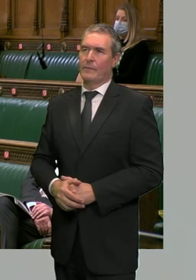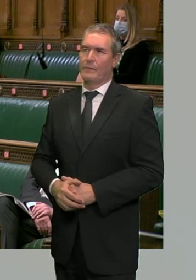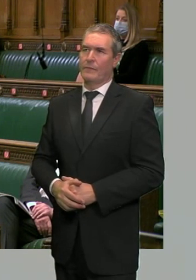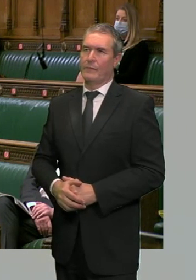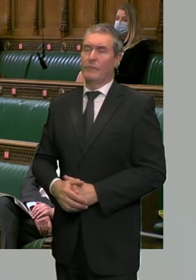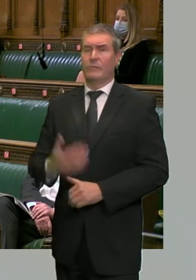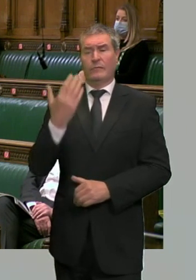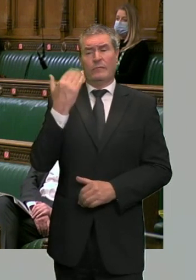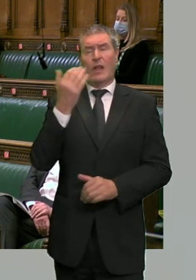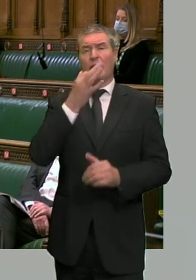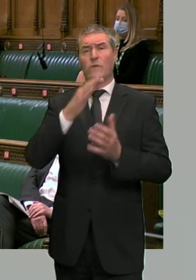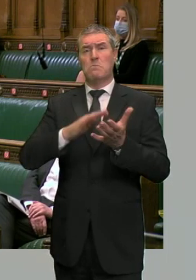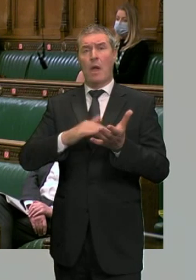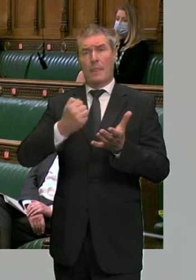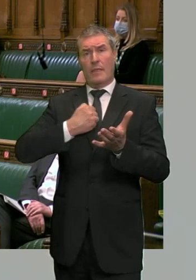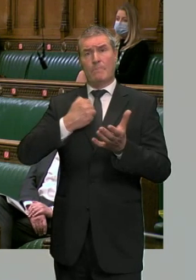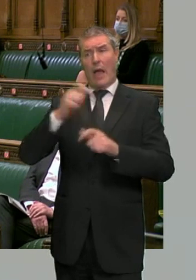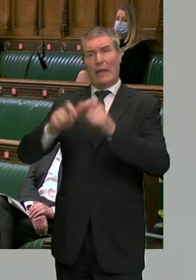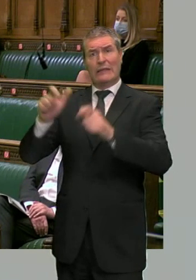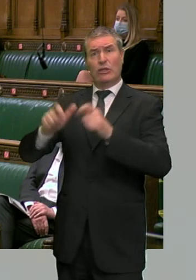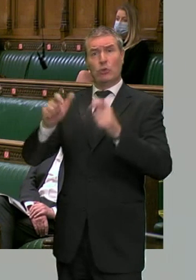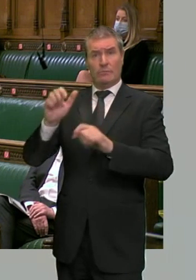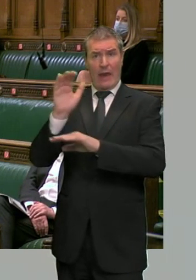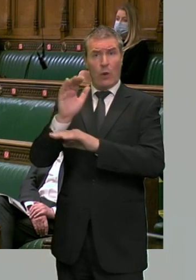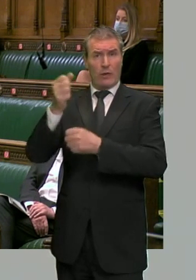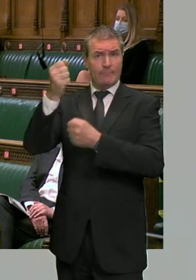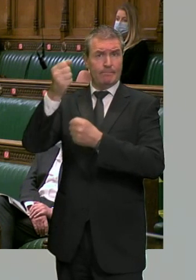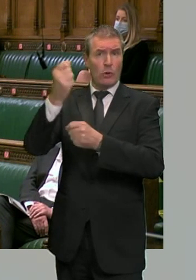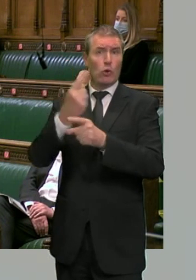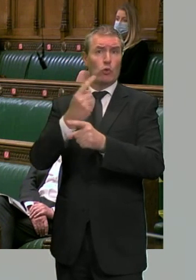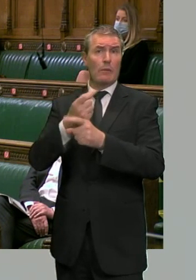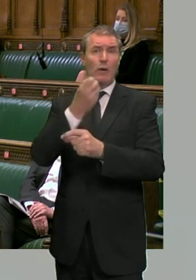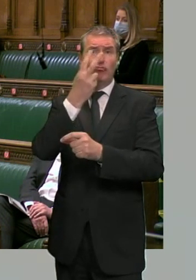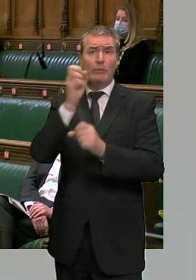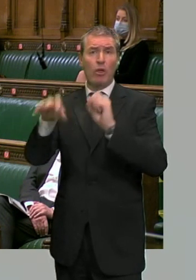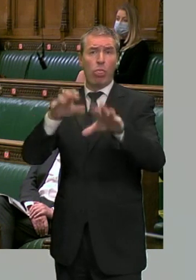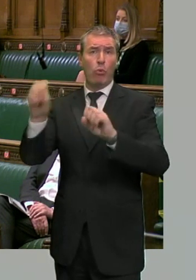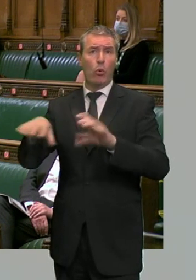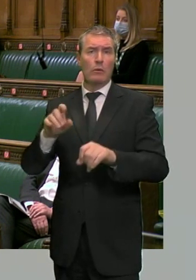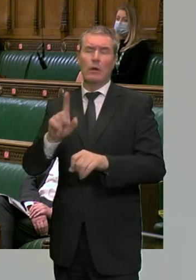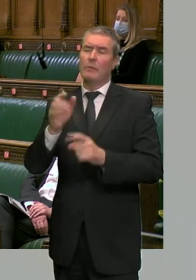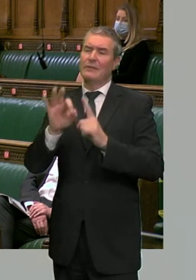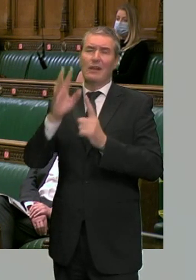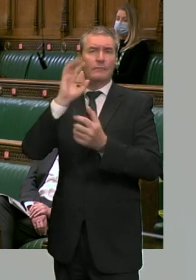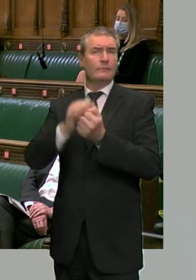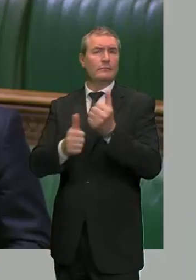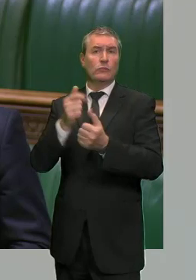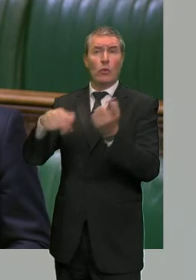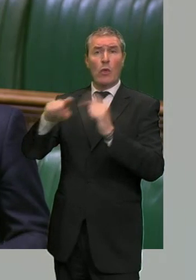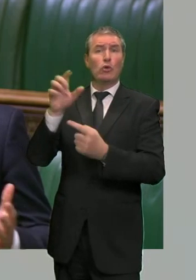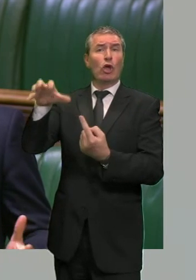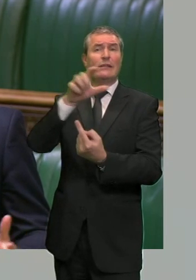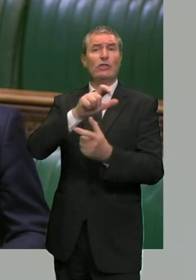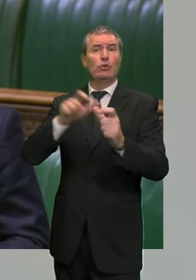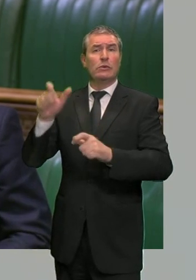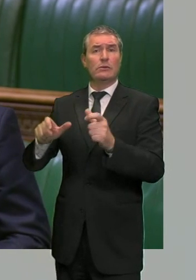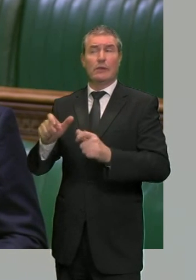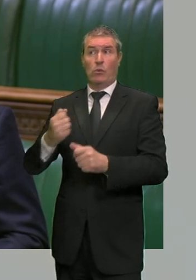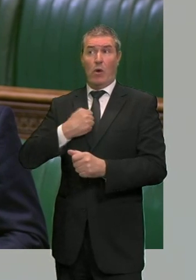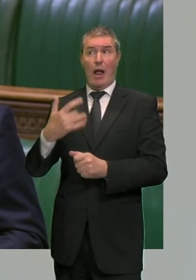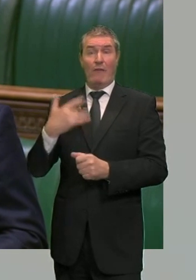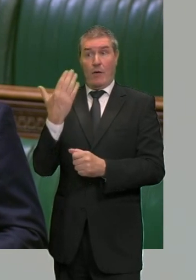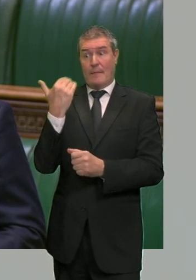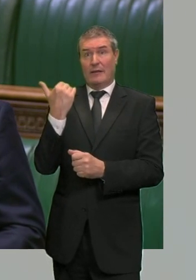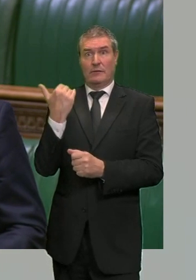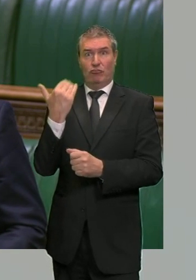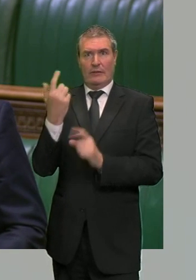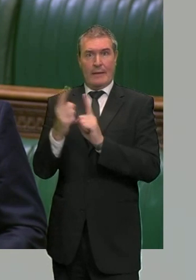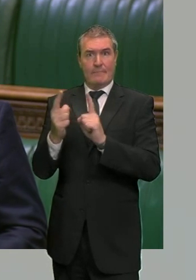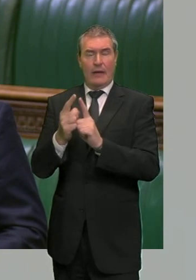In the past few months, a number of my constituents have taken to the streets to help tackle the problem of littering; I pay particular tribute to constituents in Colsterworth whom I met recently.